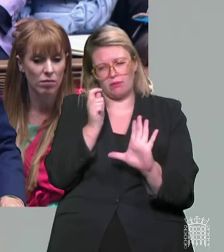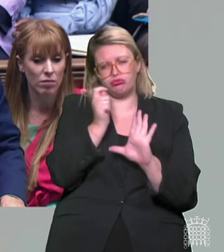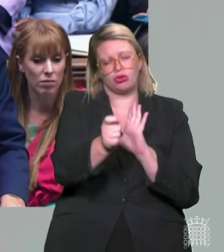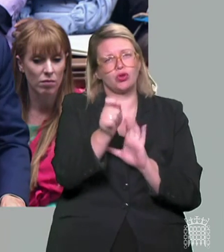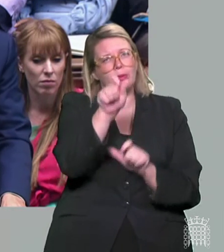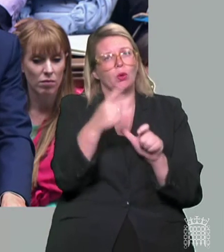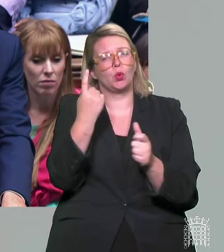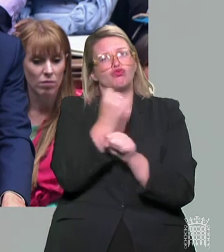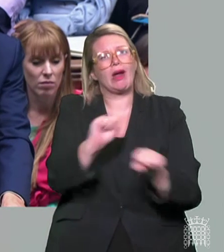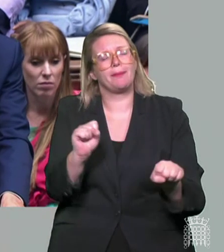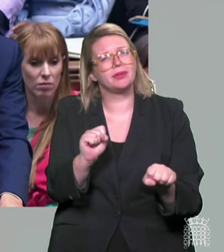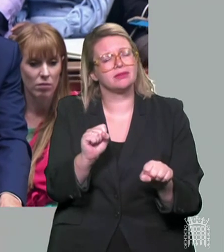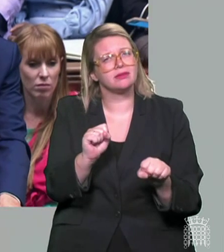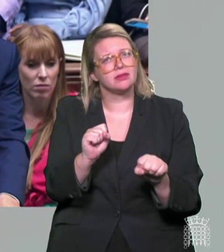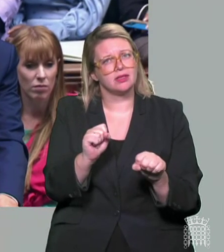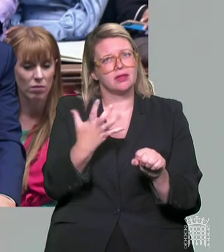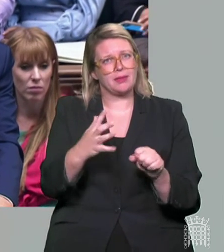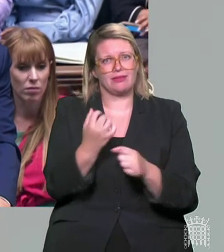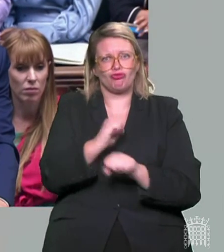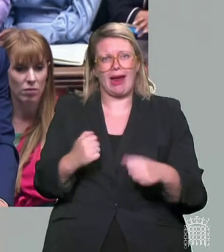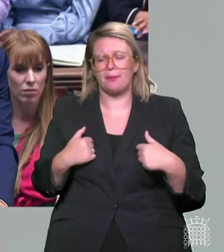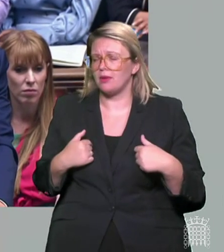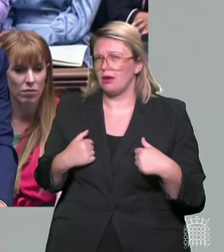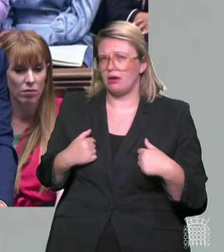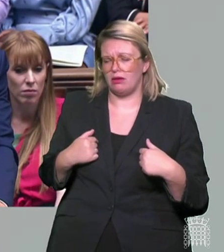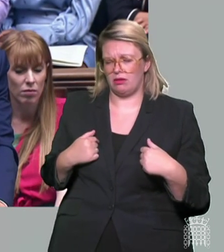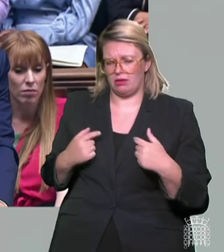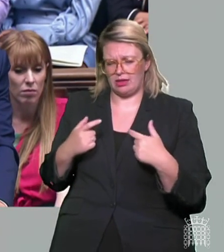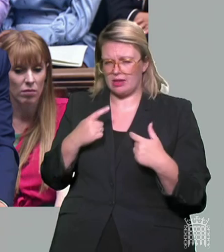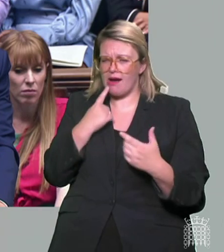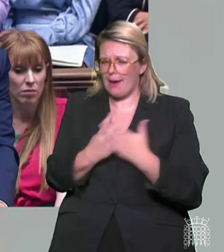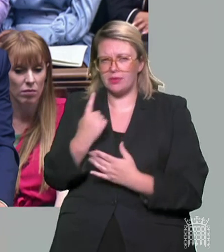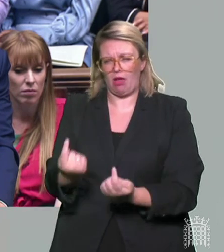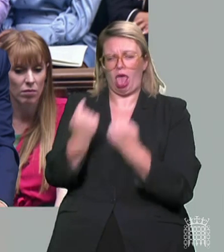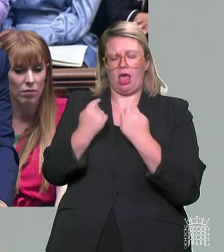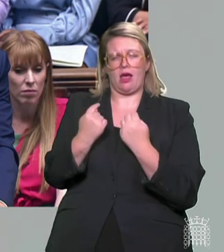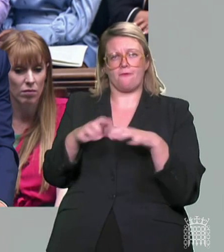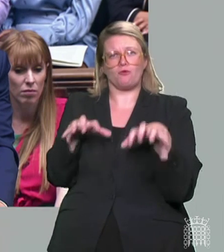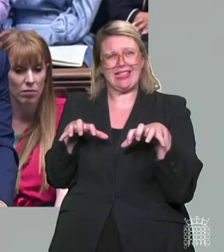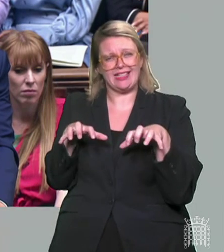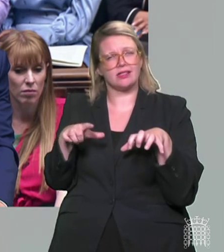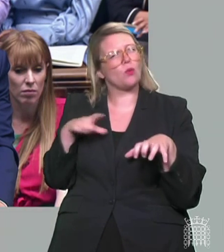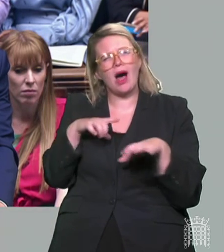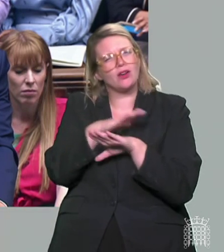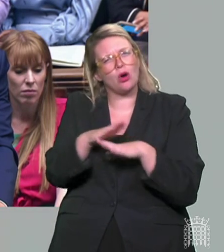Victims said they froze because “It’s not about sex; it’s about power”.